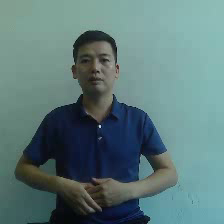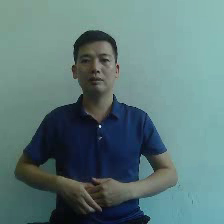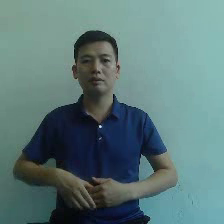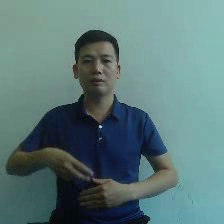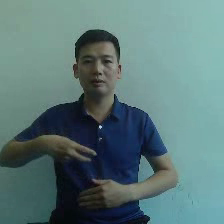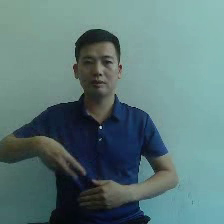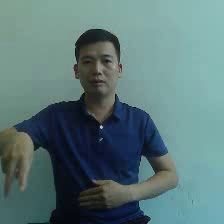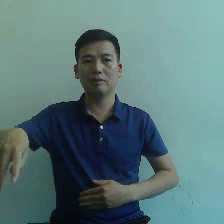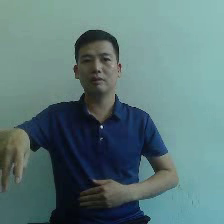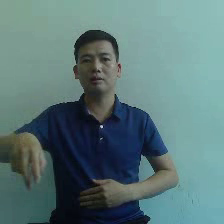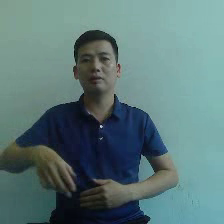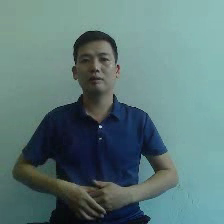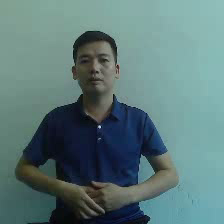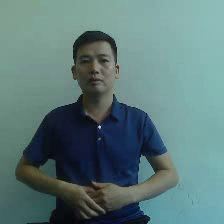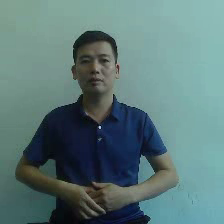Đi